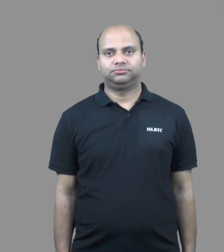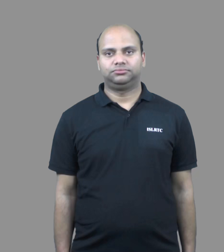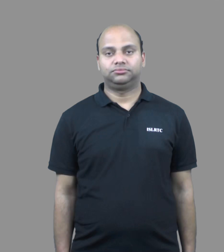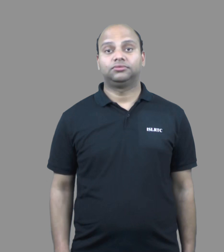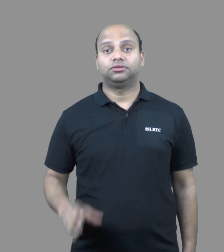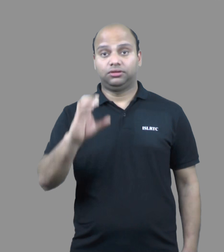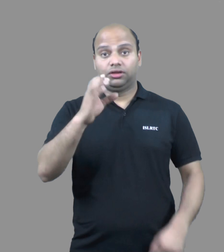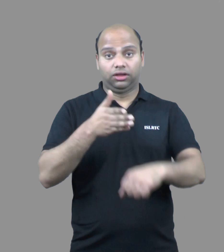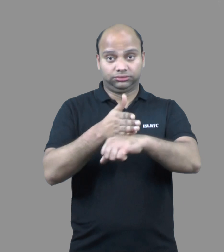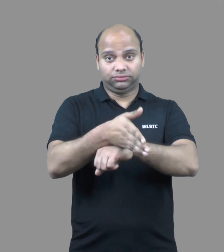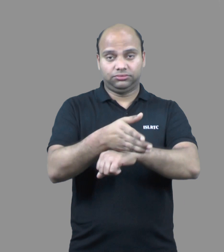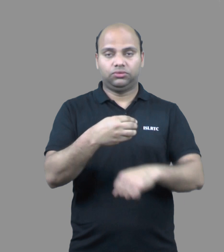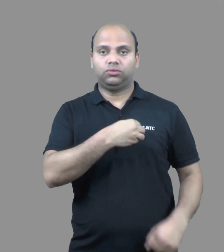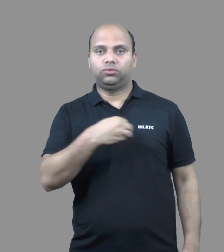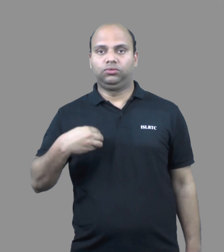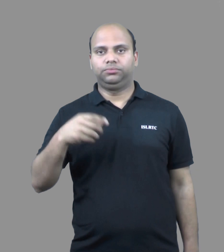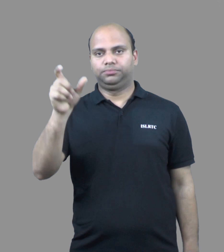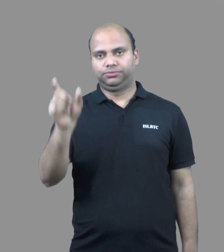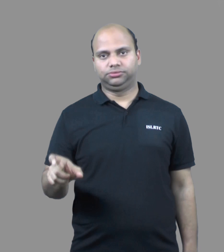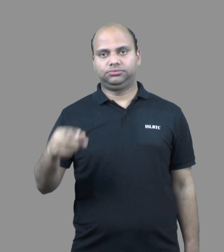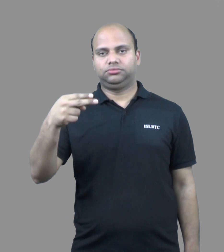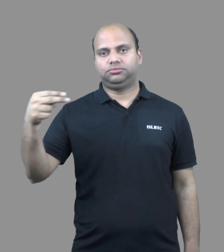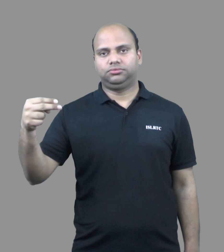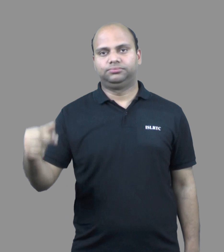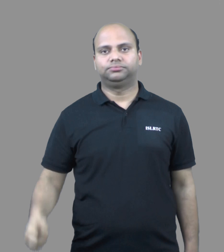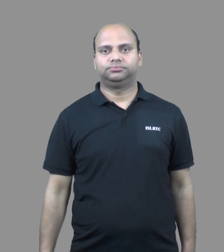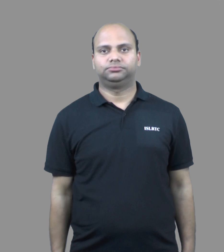Oncologist